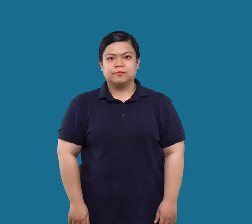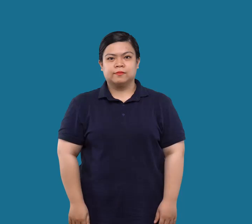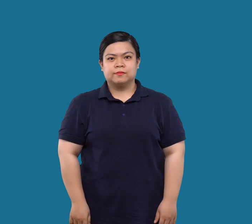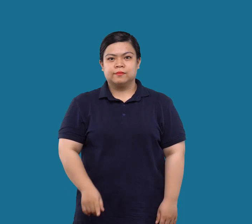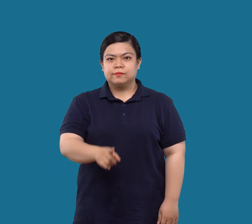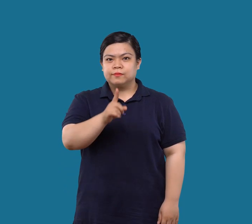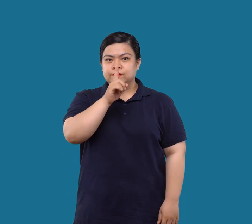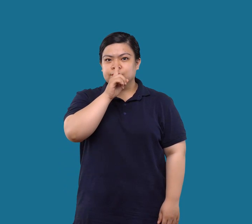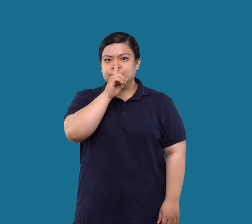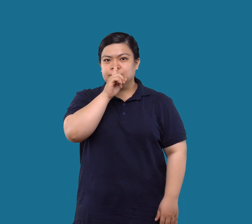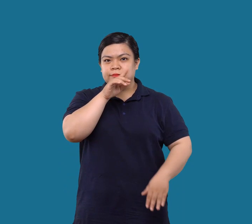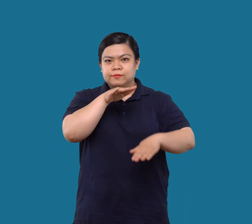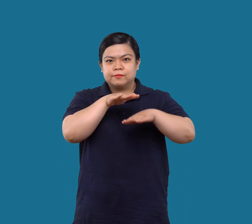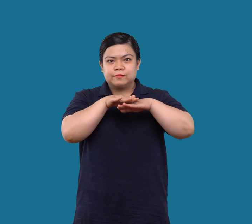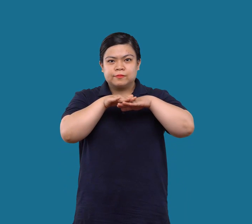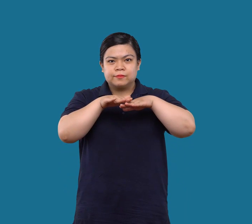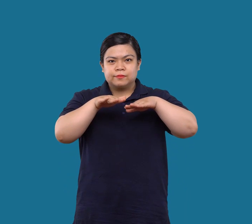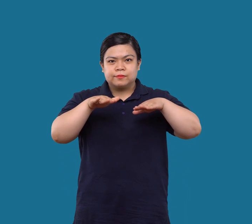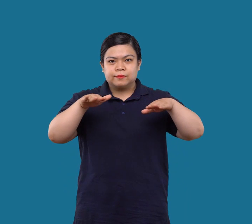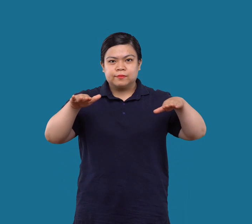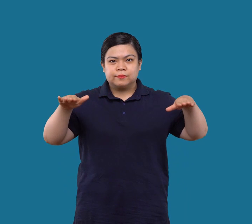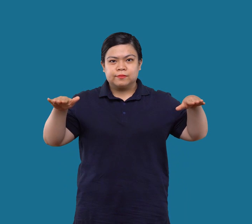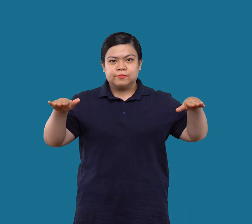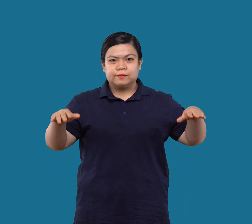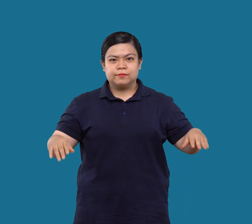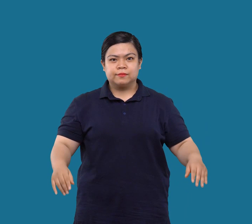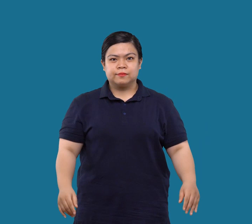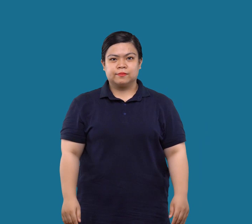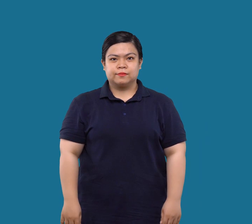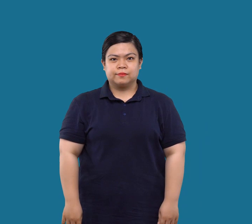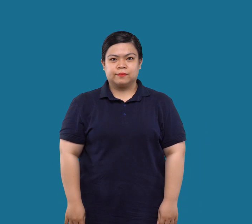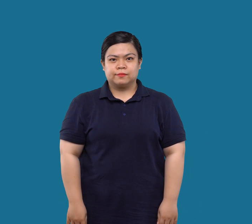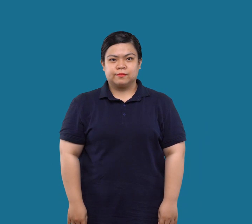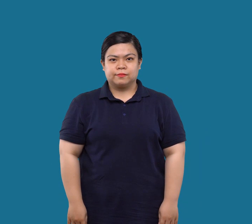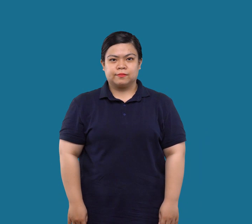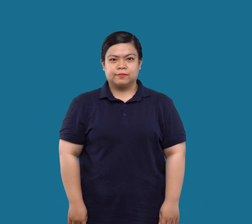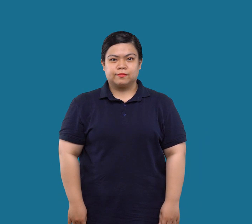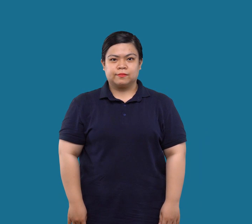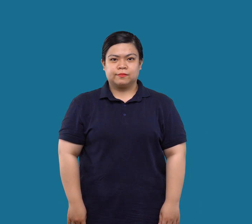tĩnh lặng